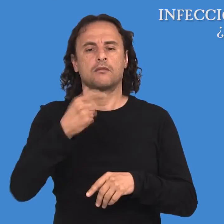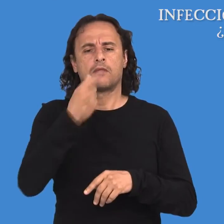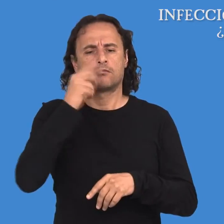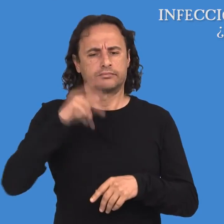droga